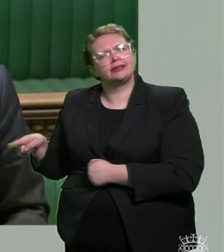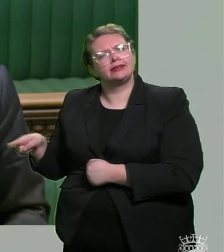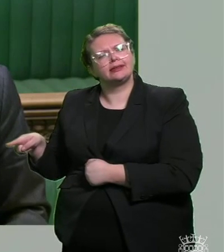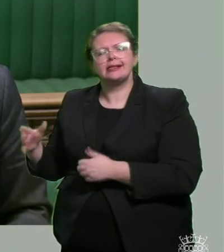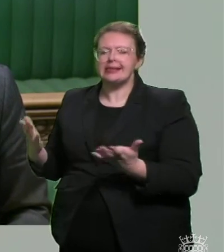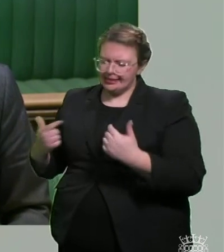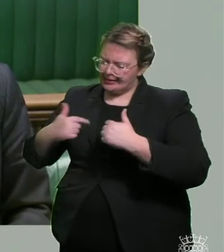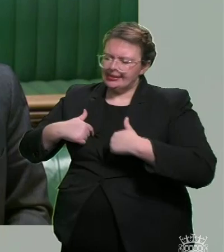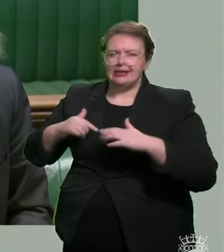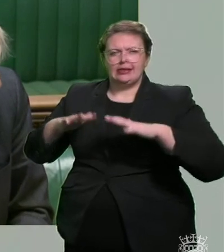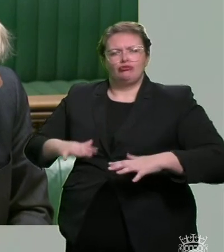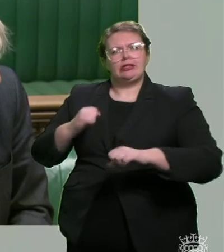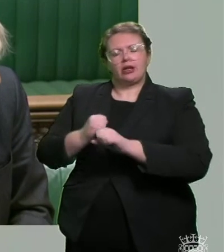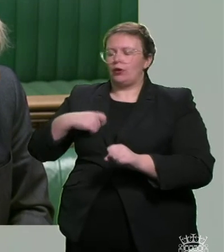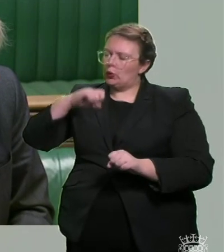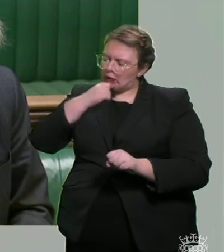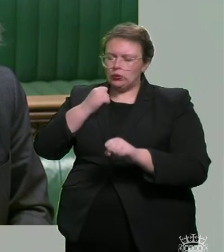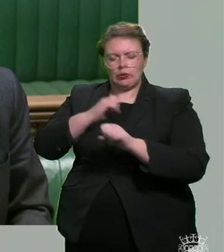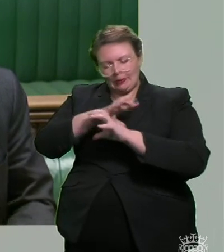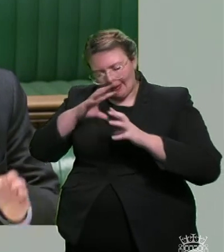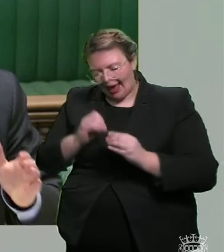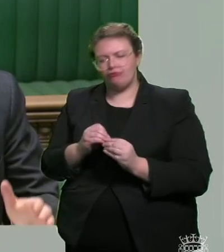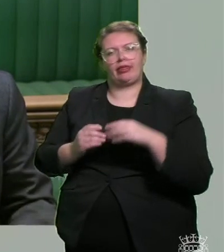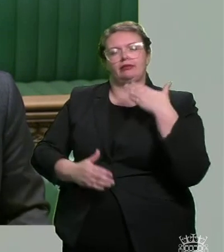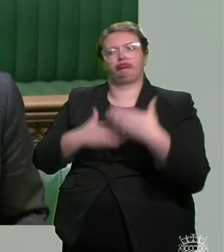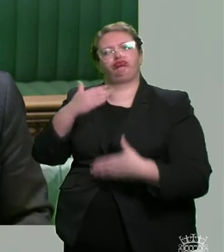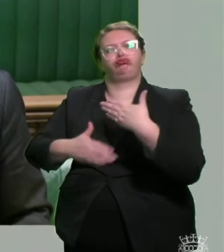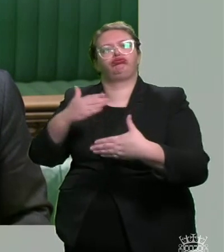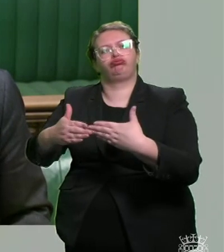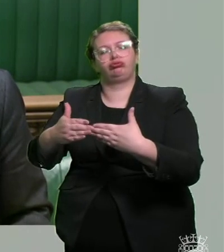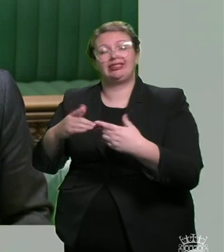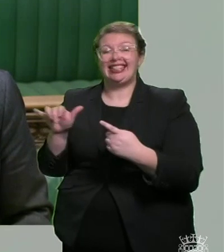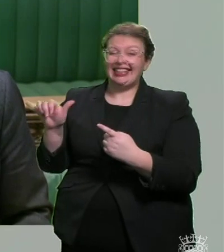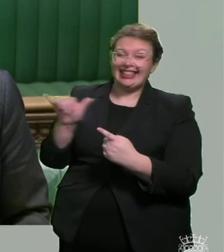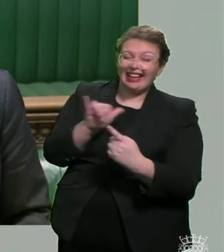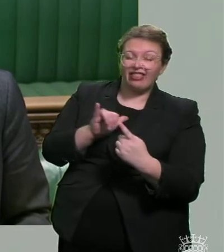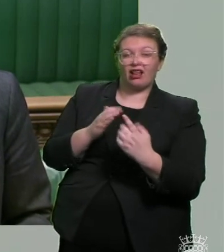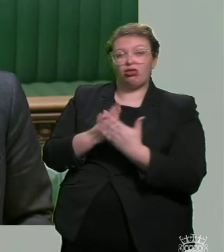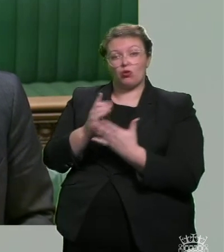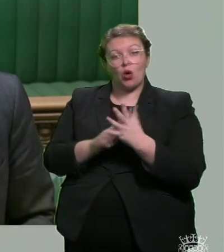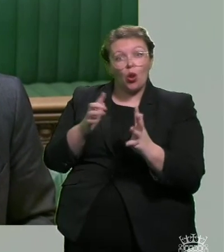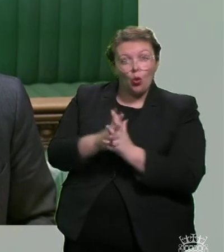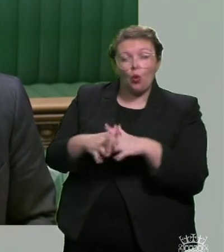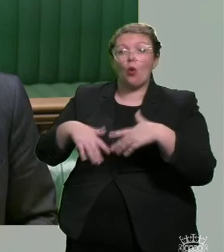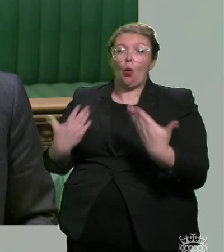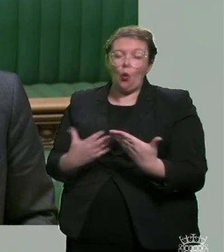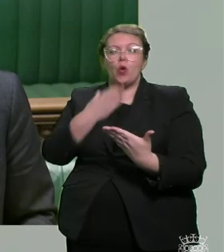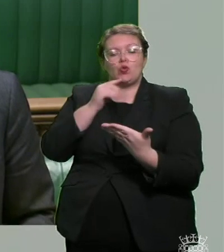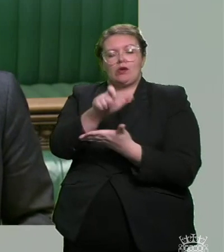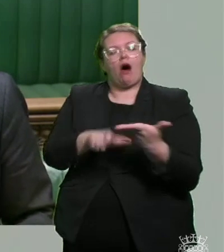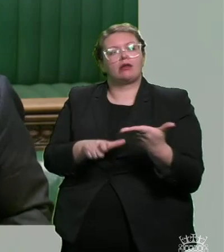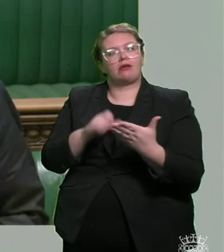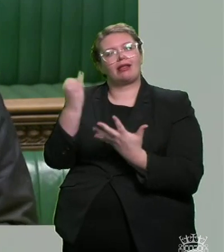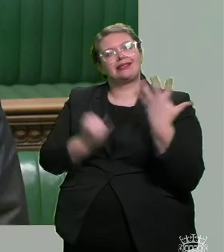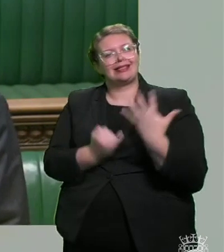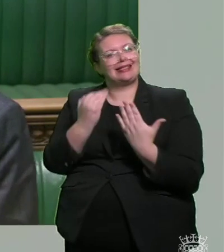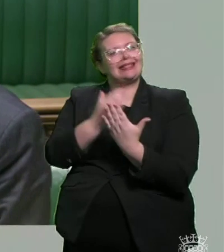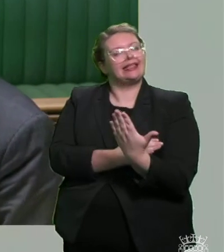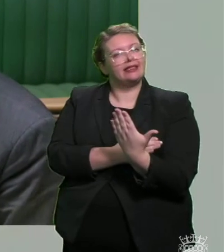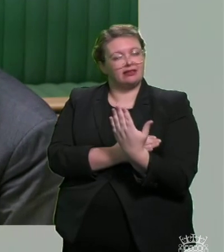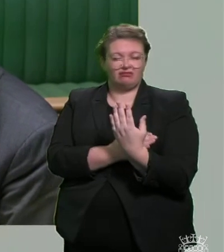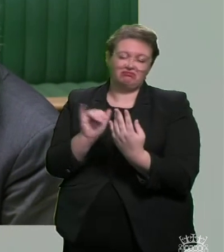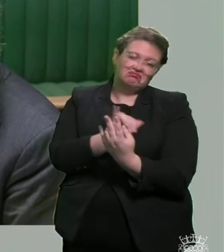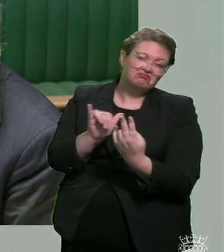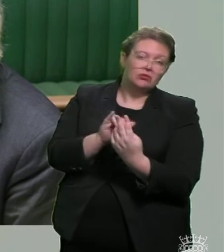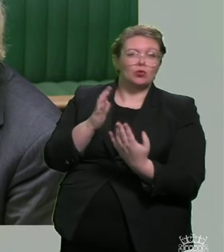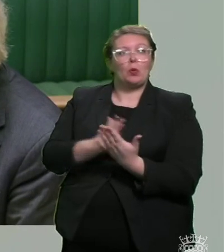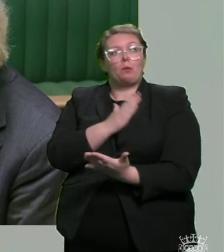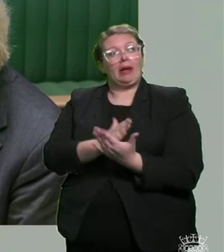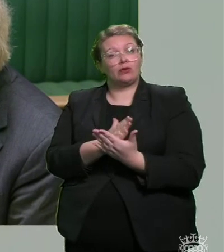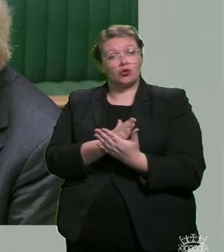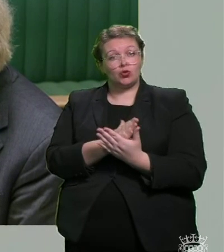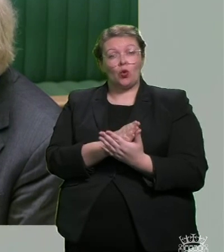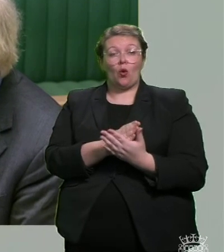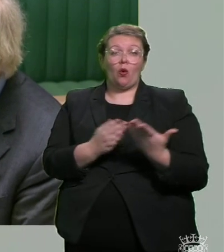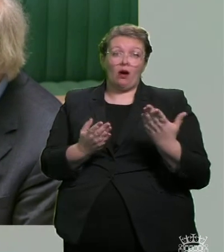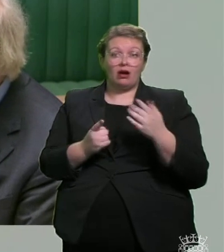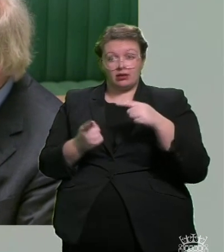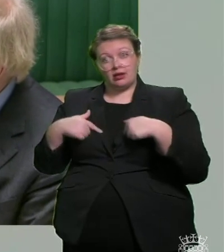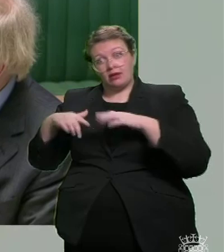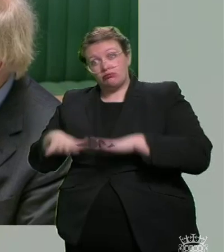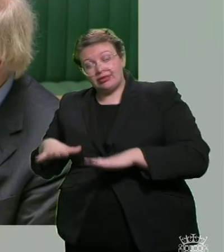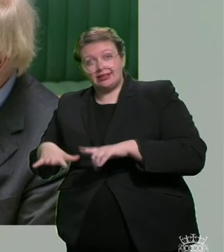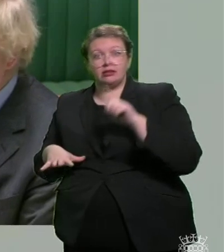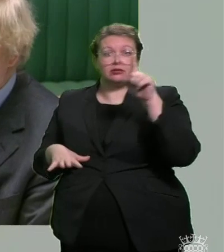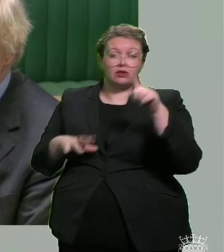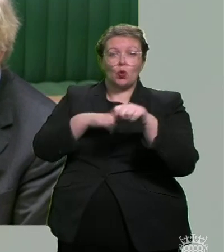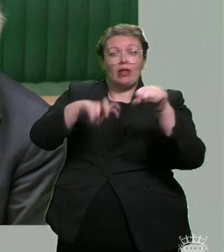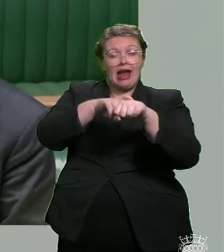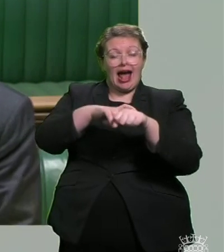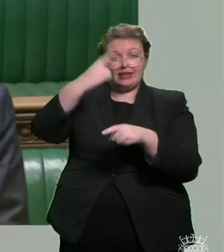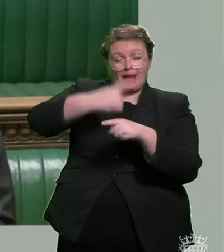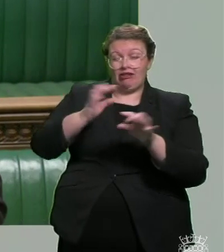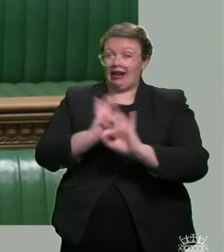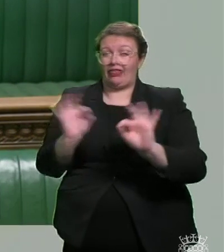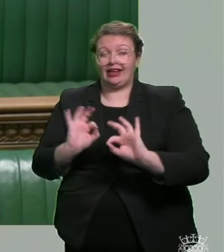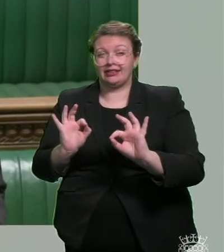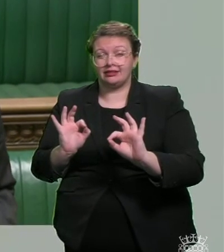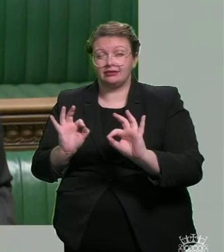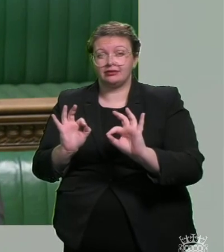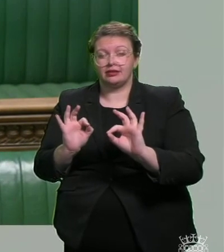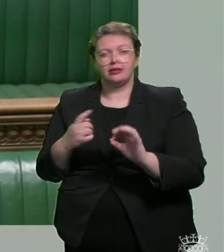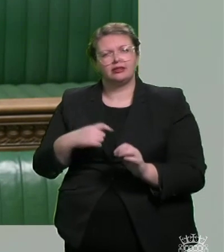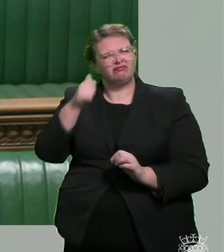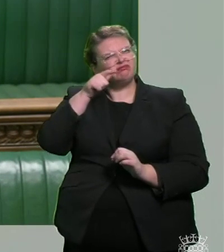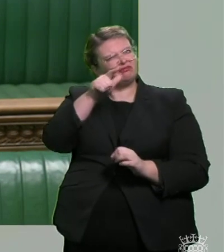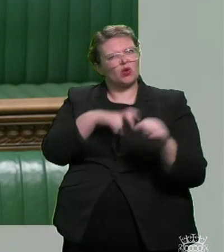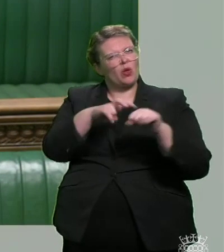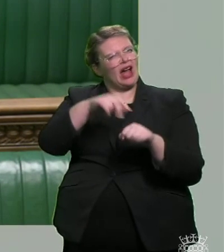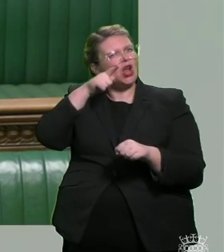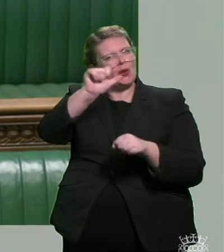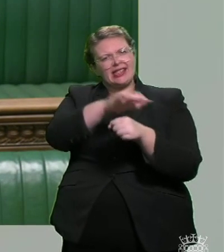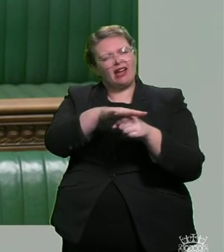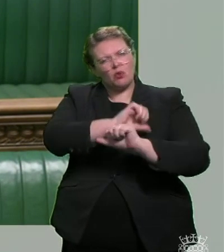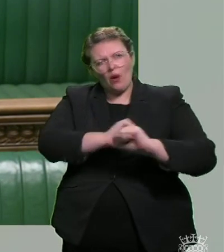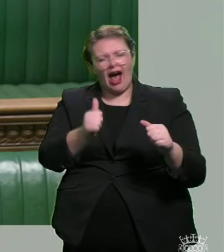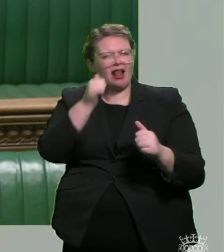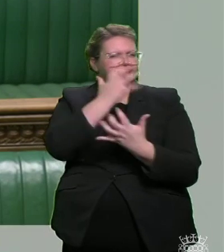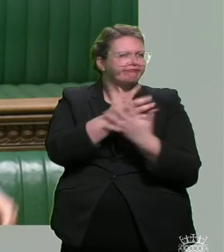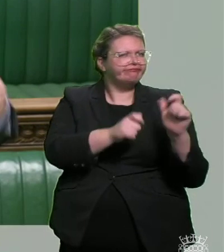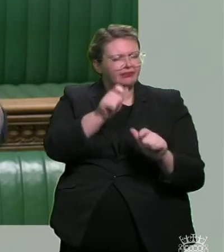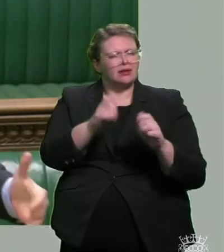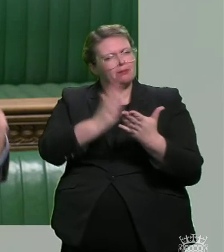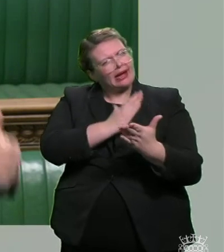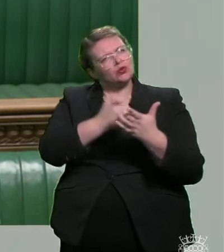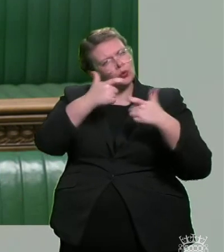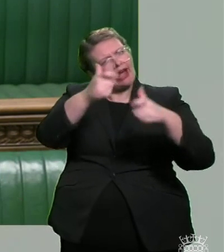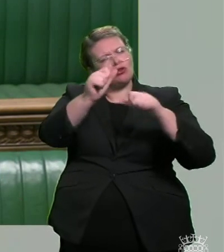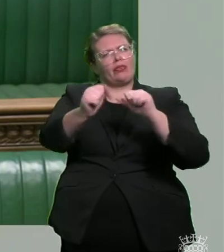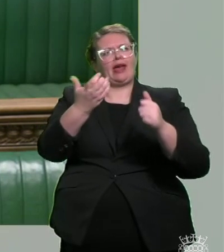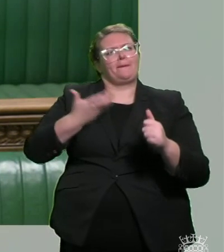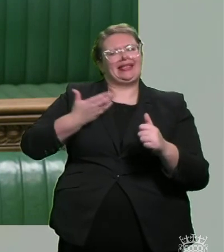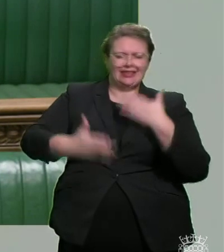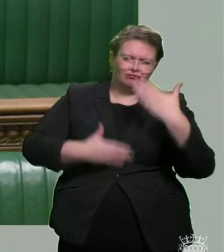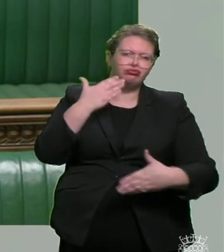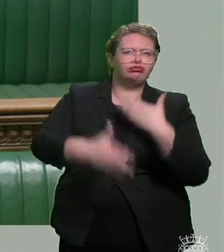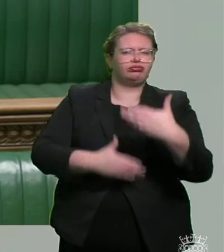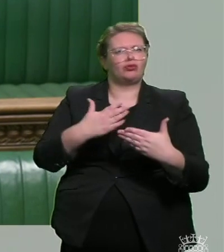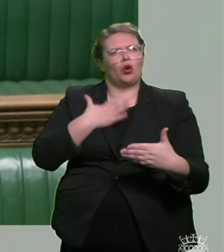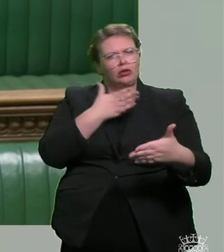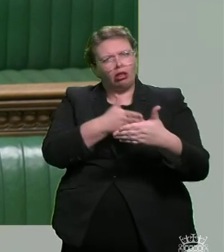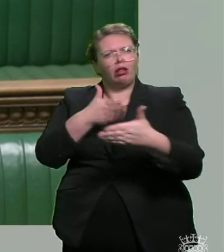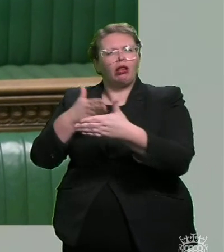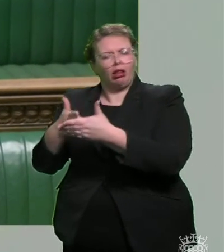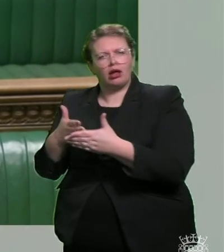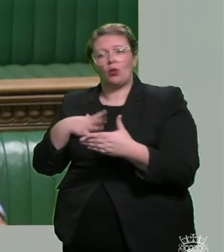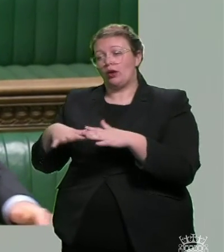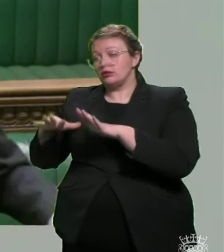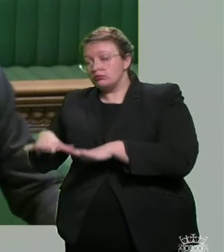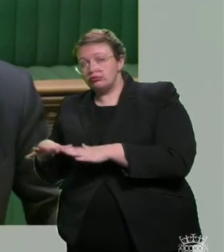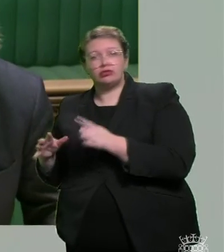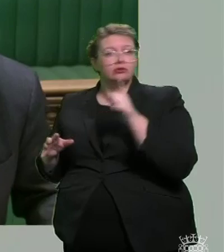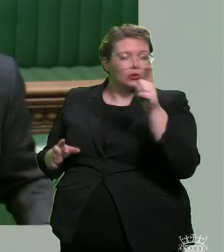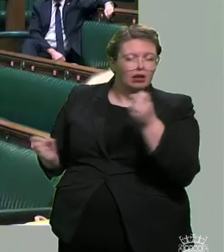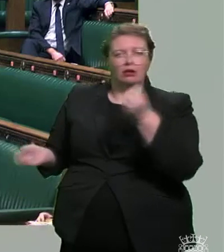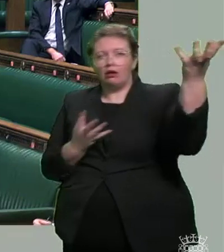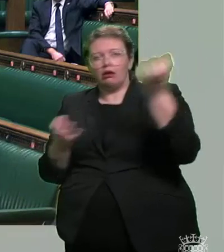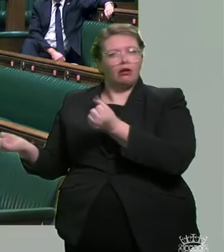We will do everything we need to do, whether legislatively or indeed by invoking article 16 of the protocol, to ensure that there is no barrier down the Irish sea and that the honourable Gentleman’s business constituents, some of whom I know very well and admire very much, can continue to do business, unfettered, between Northern Ireland and the rest of this country.